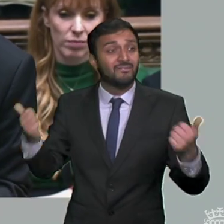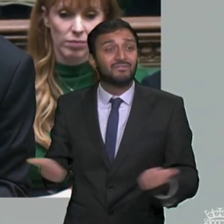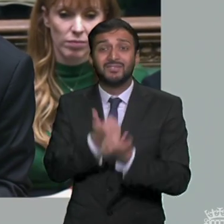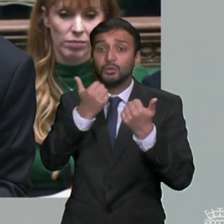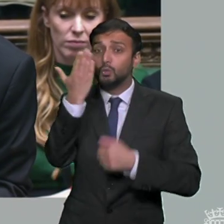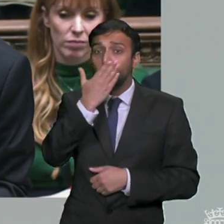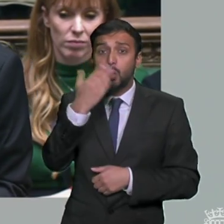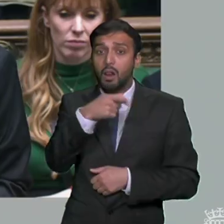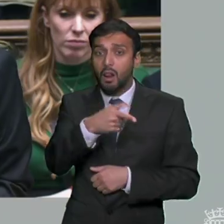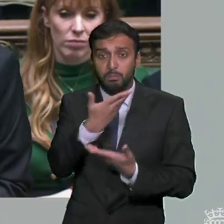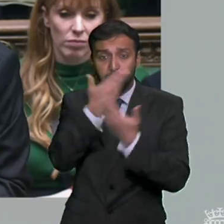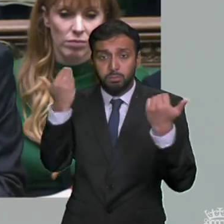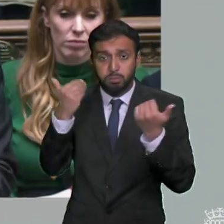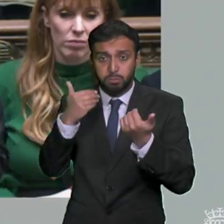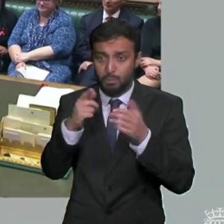I have made my choice. What is his?